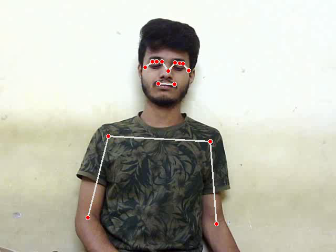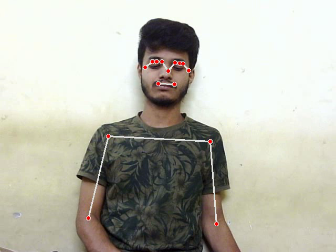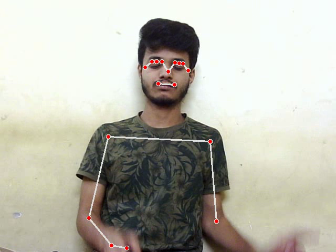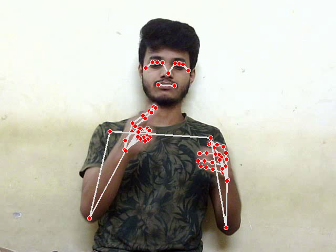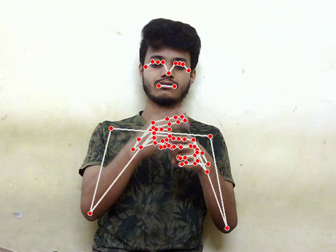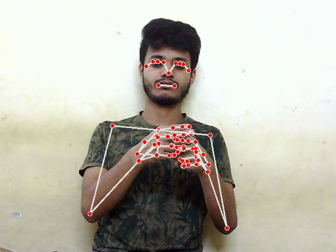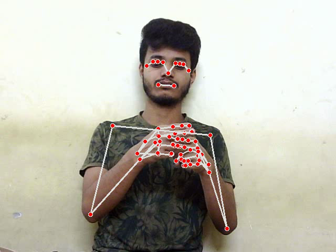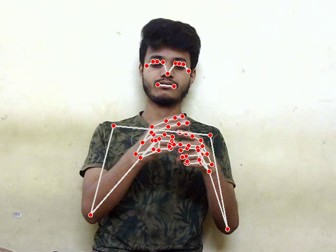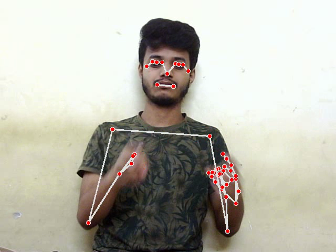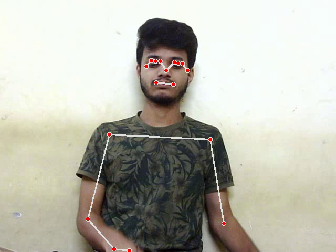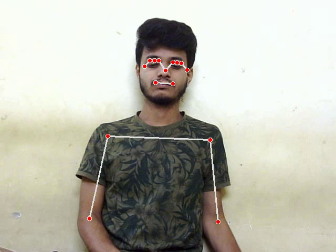name